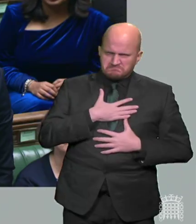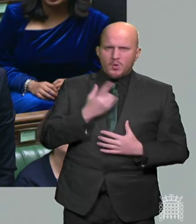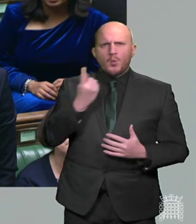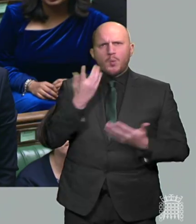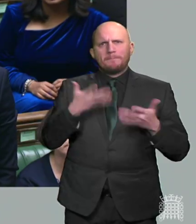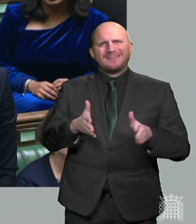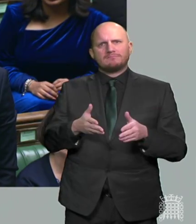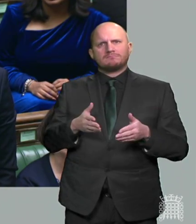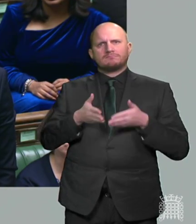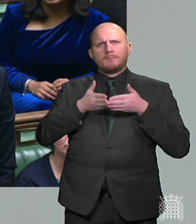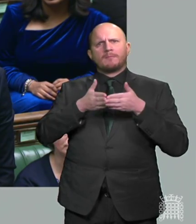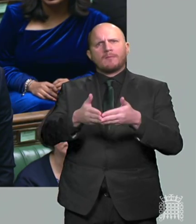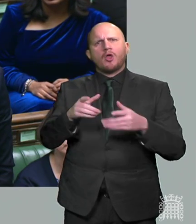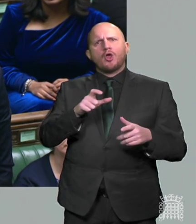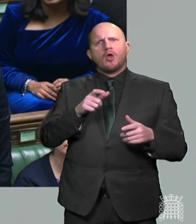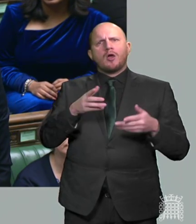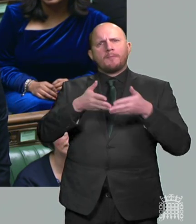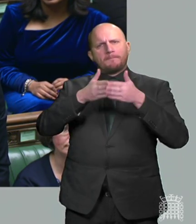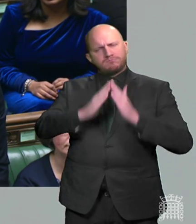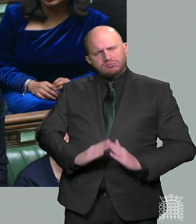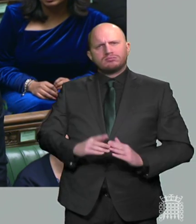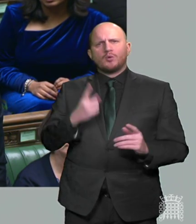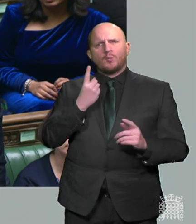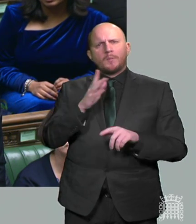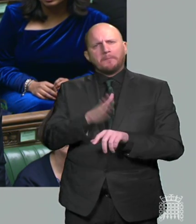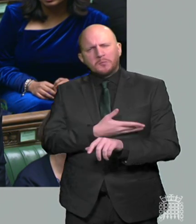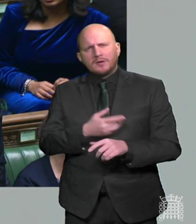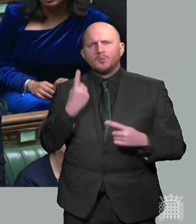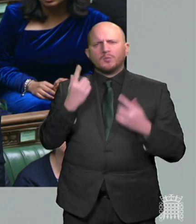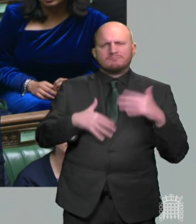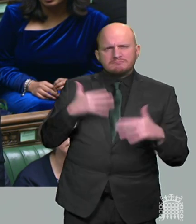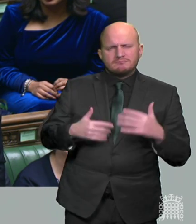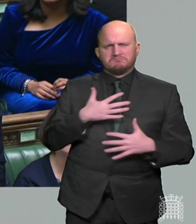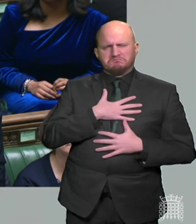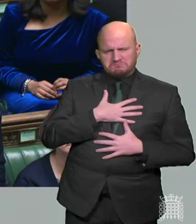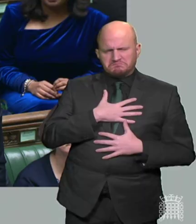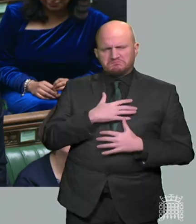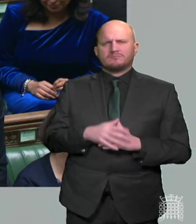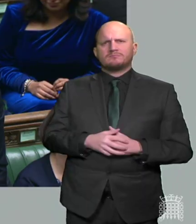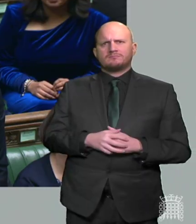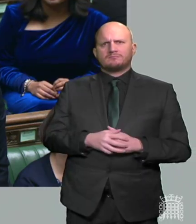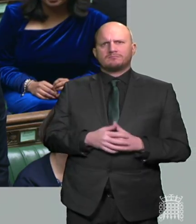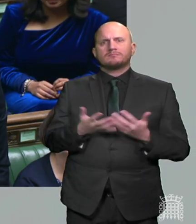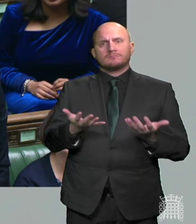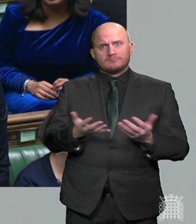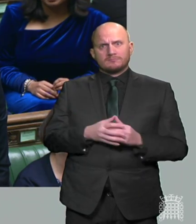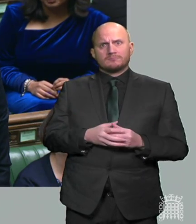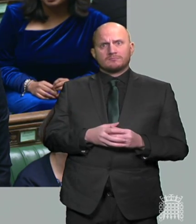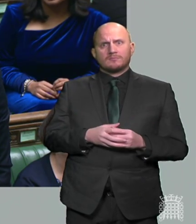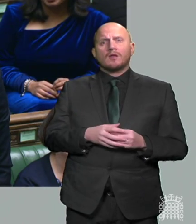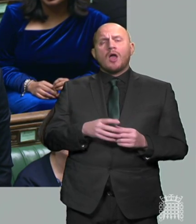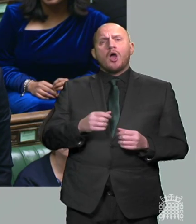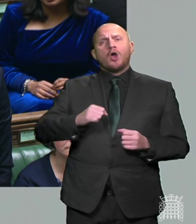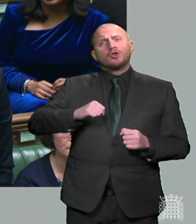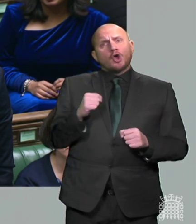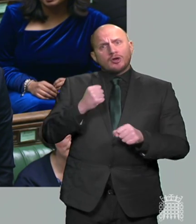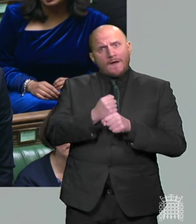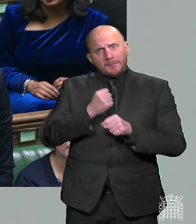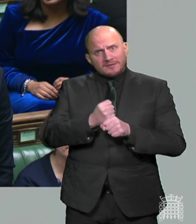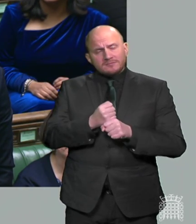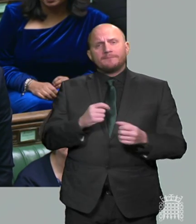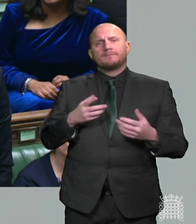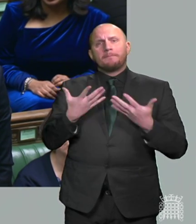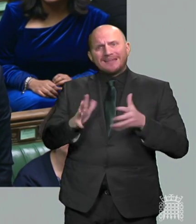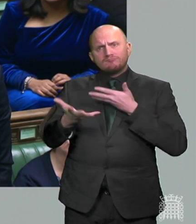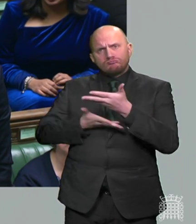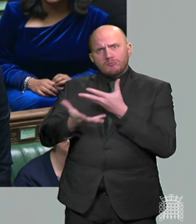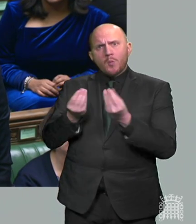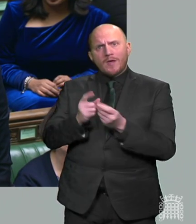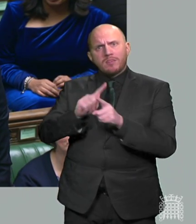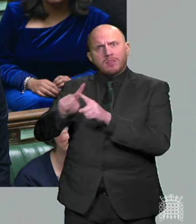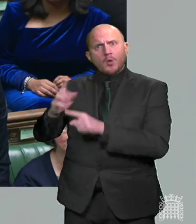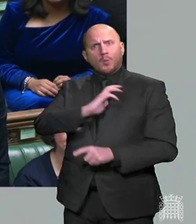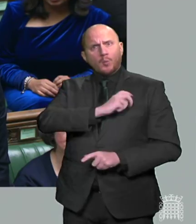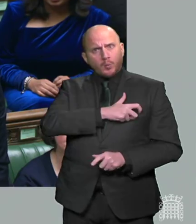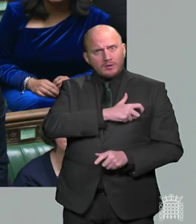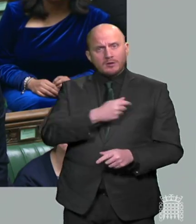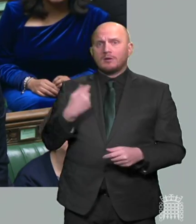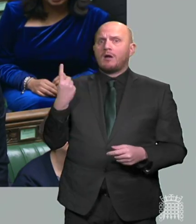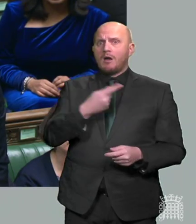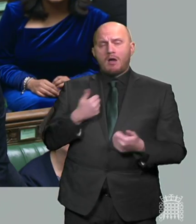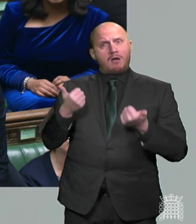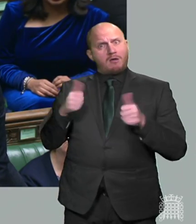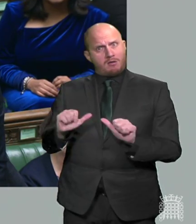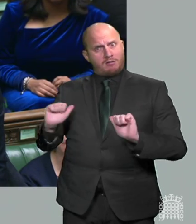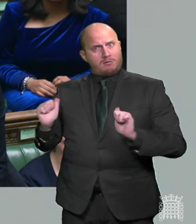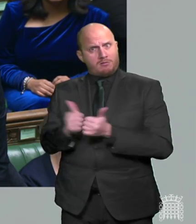Thanks to positive and proactive negotiations between the Scottish Government and the Unite and Unison health unions, a pay settlement has been reached and strike action averted.